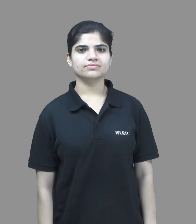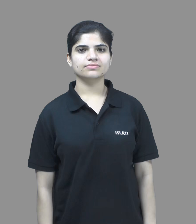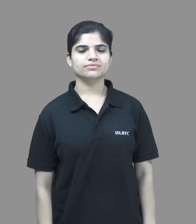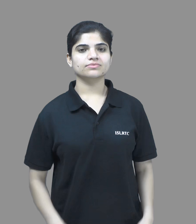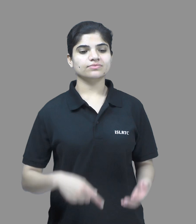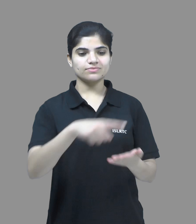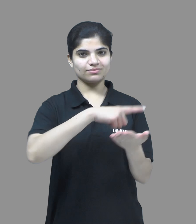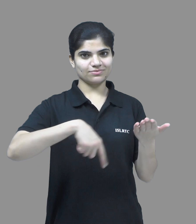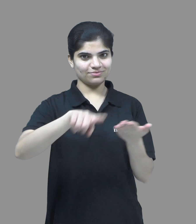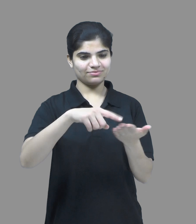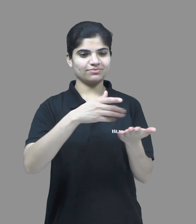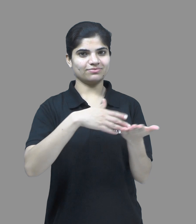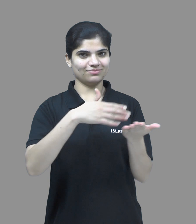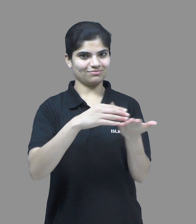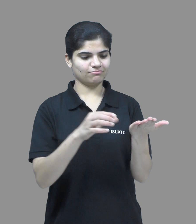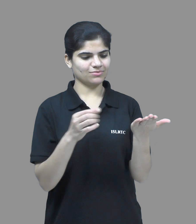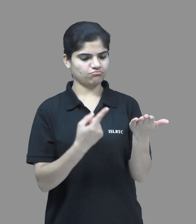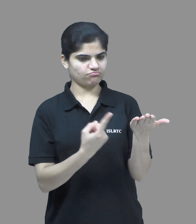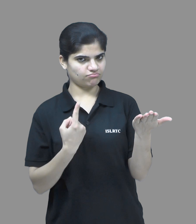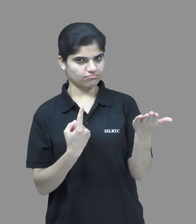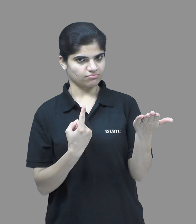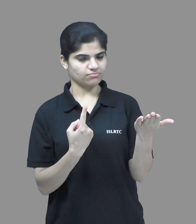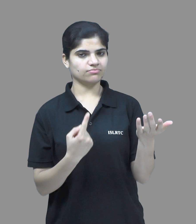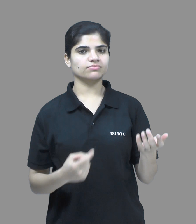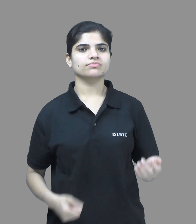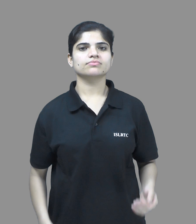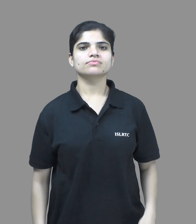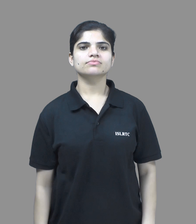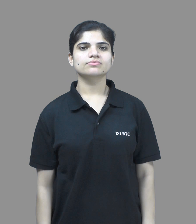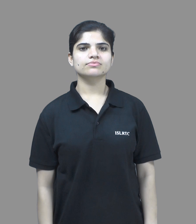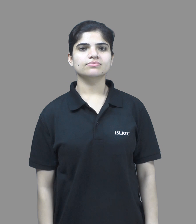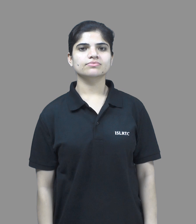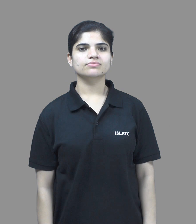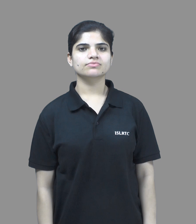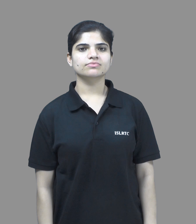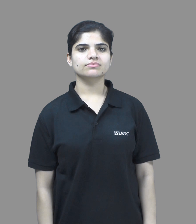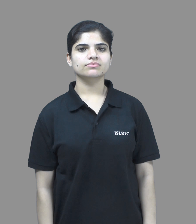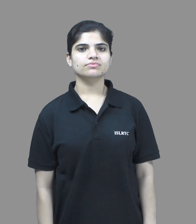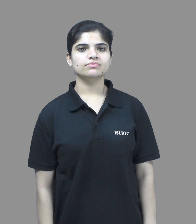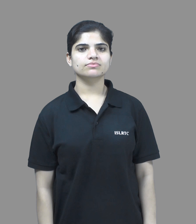Piece